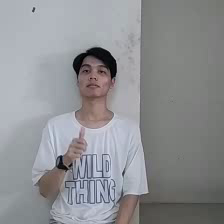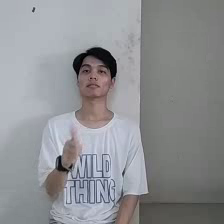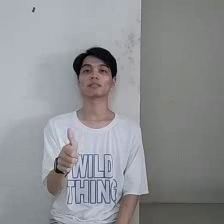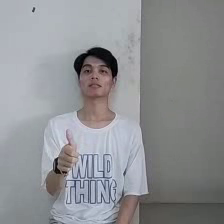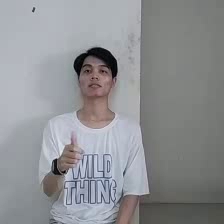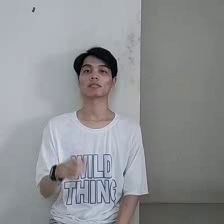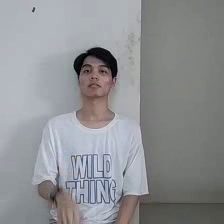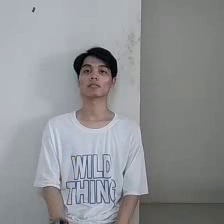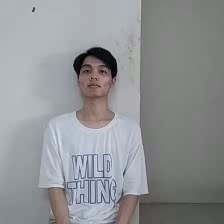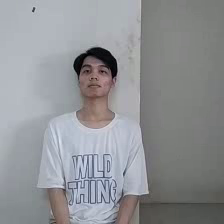Thích